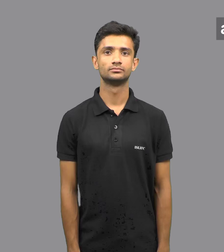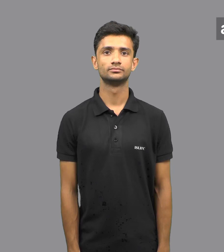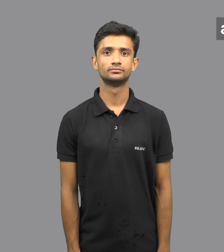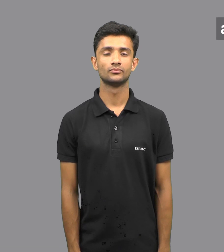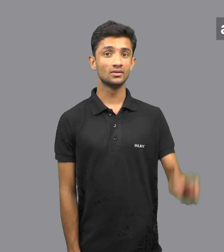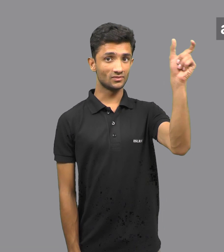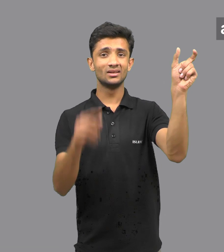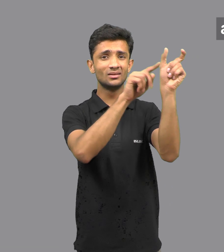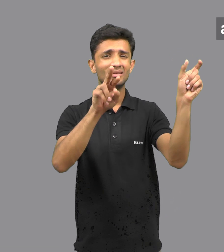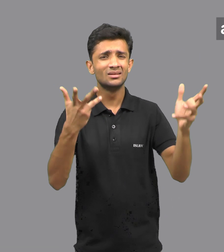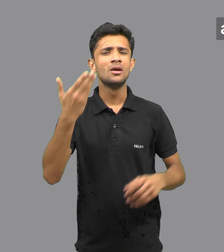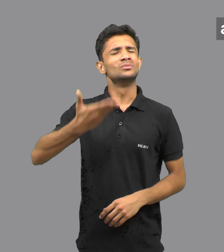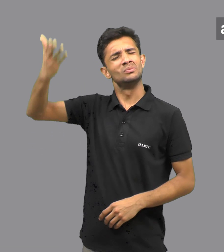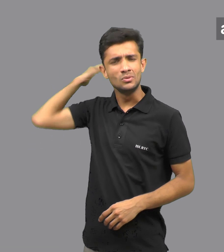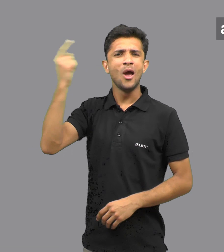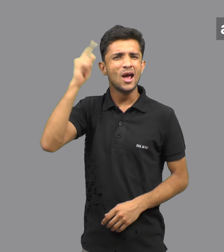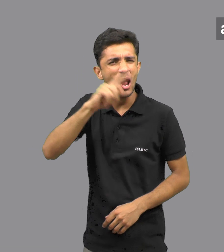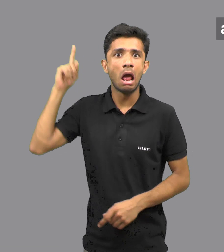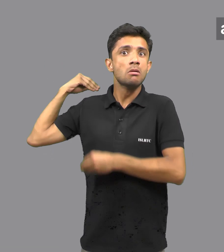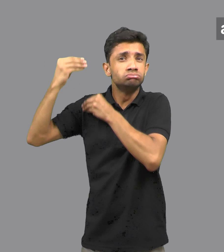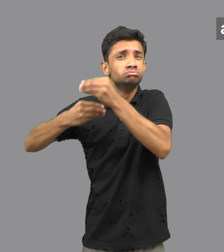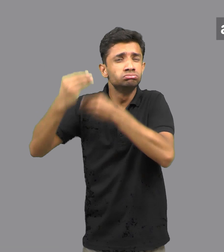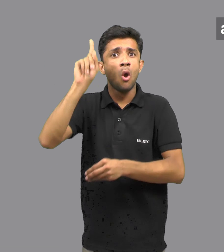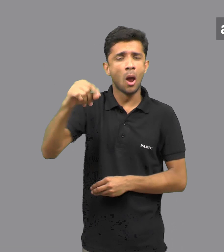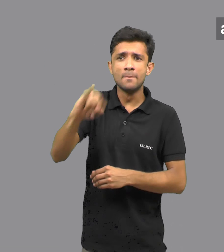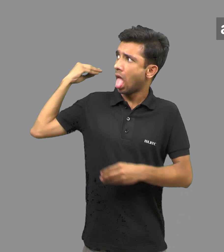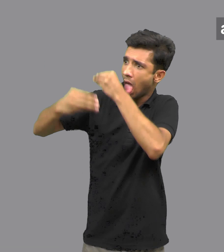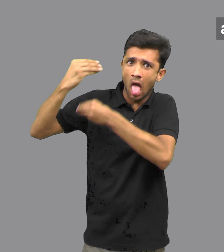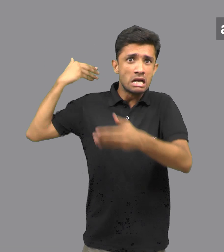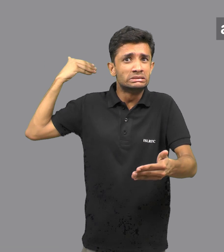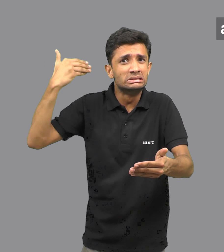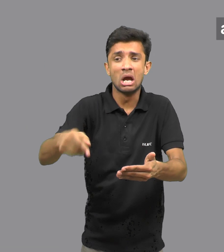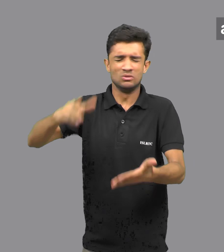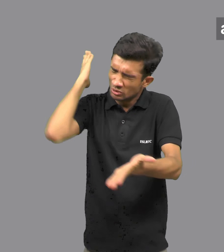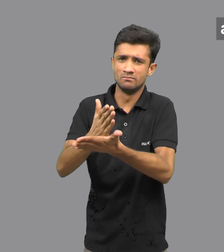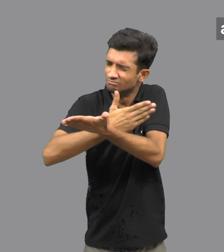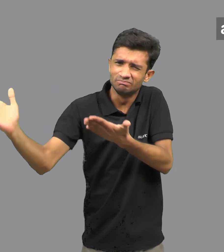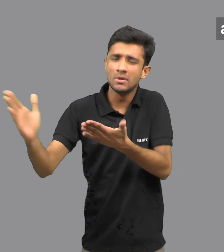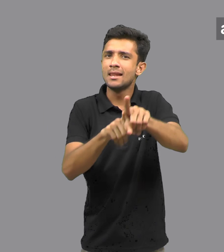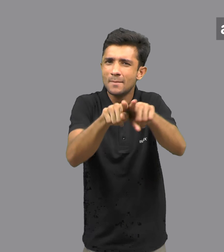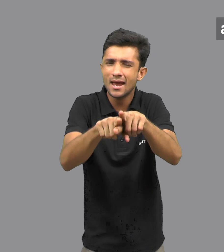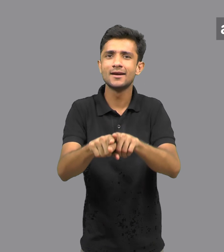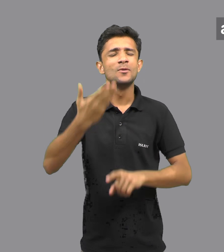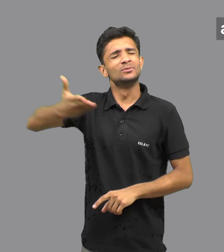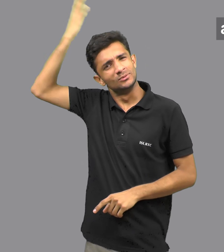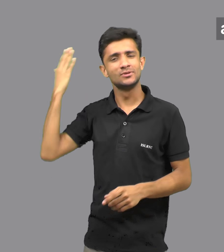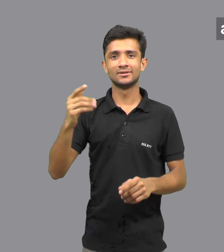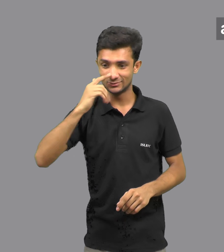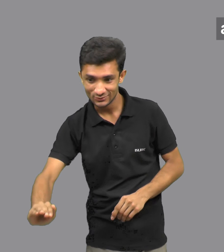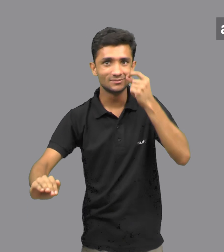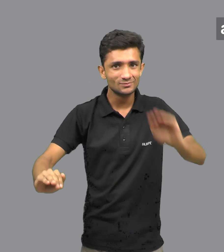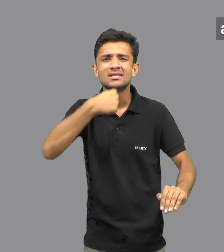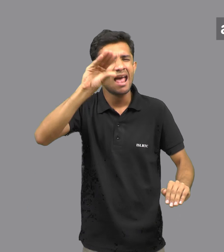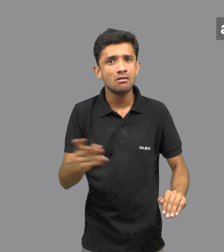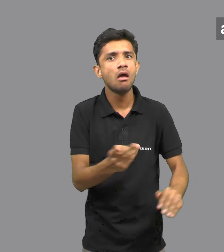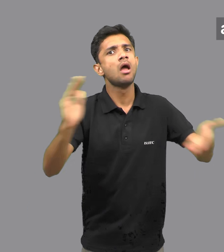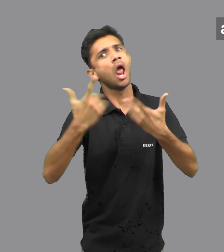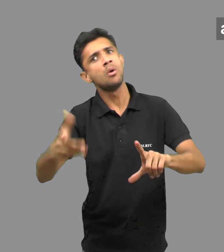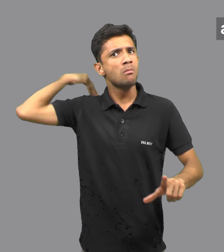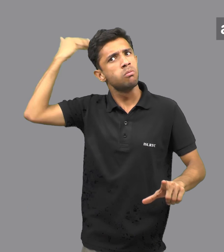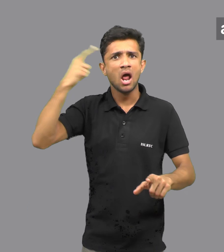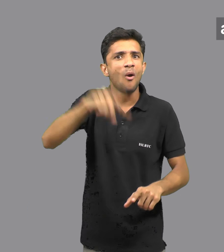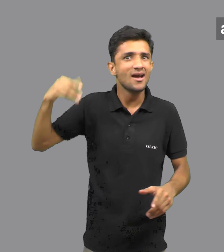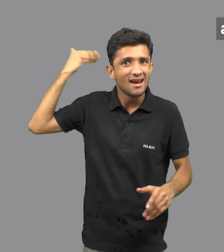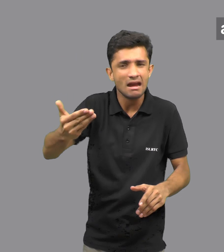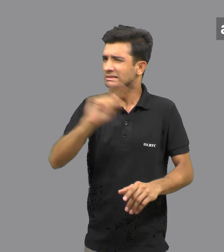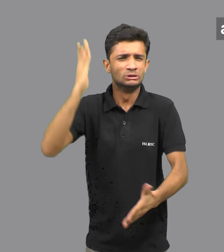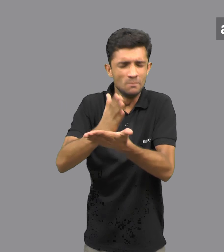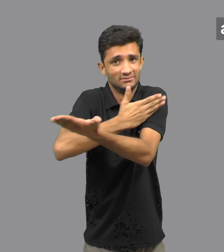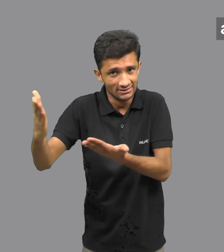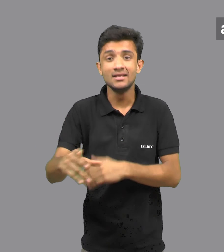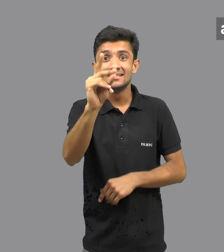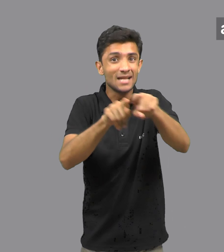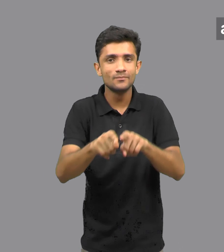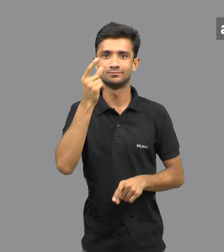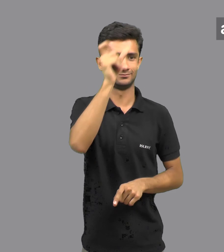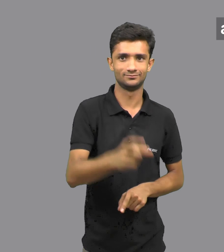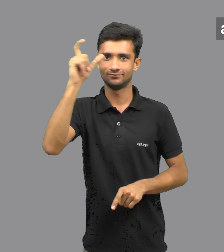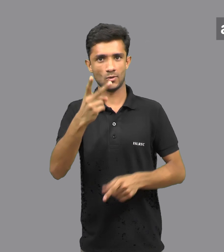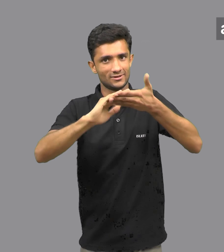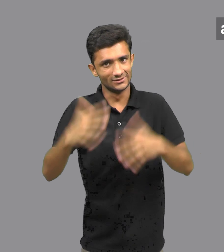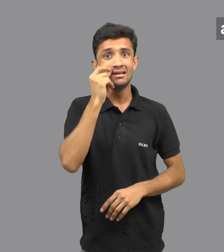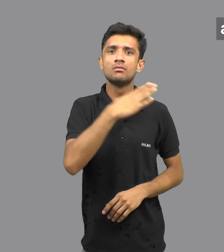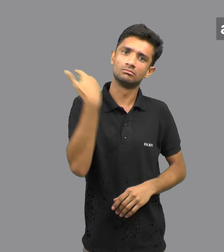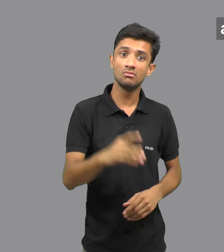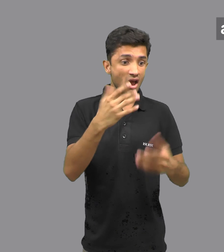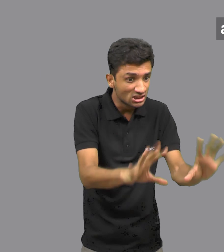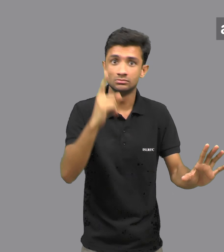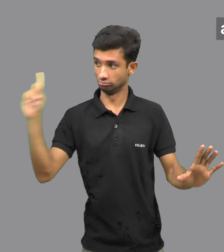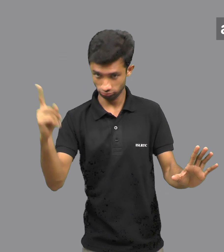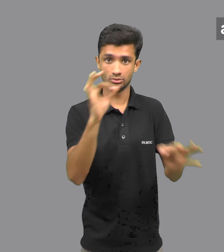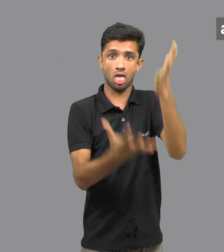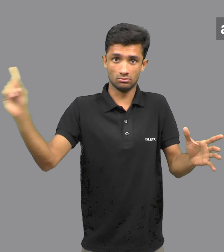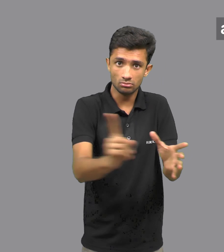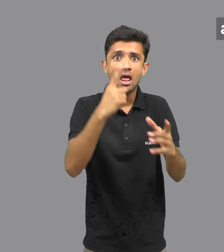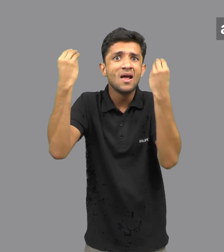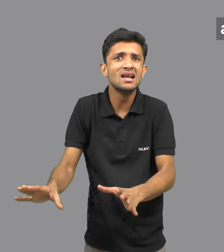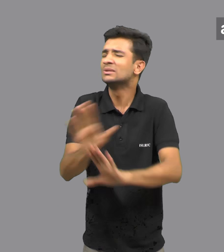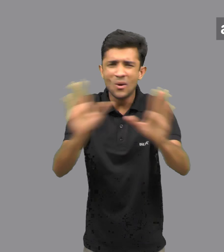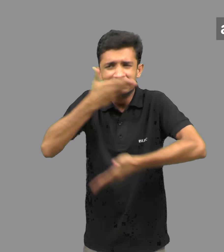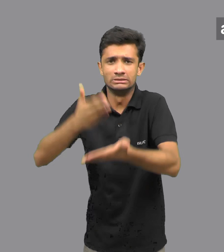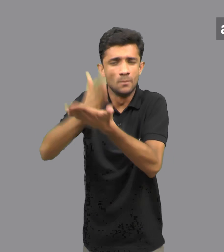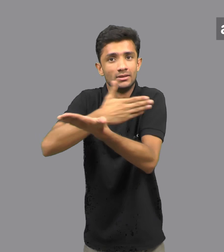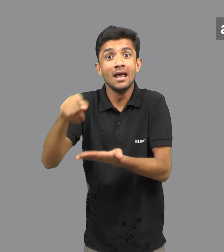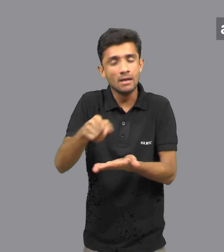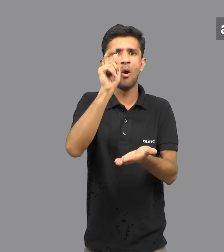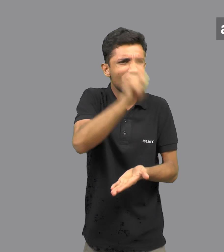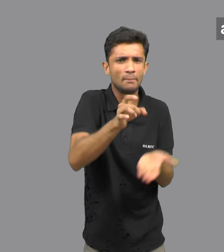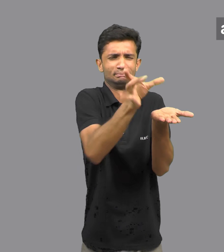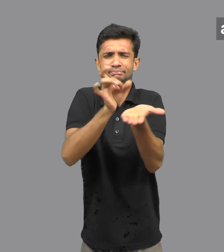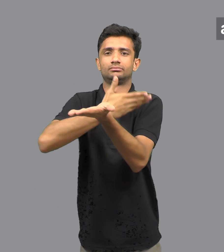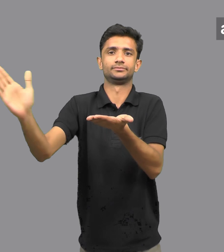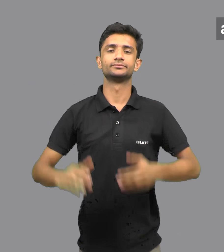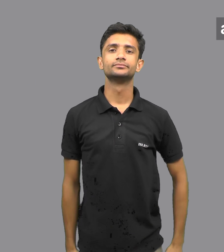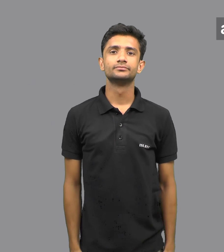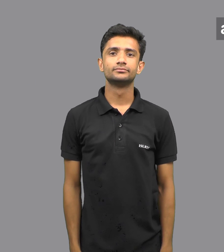Abolition